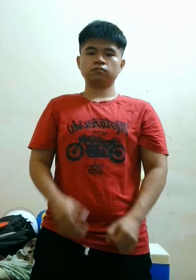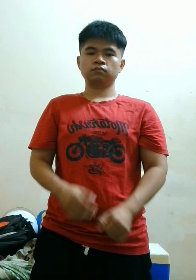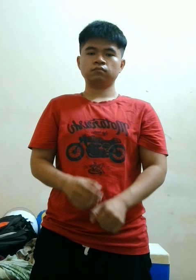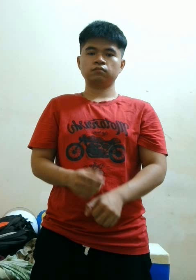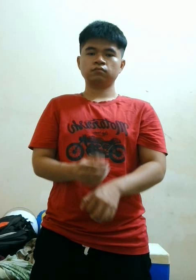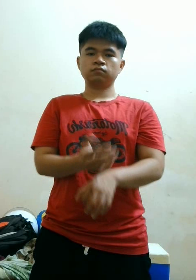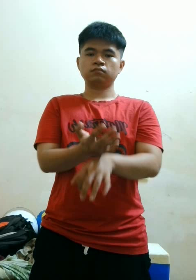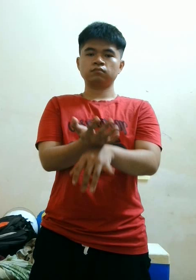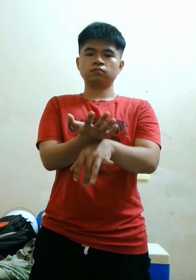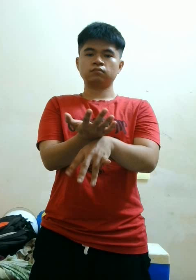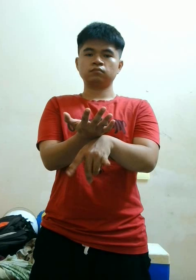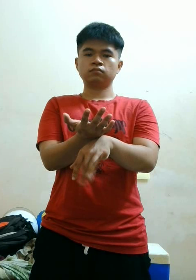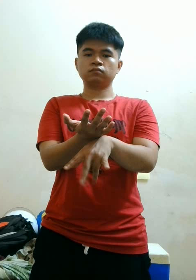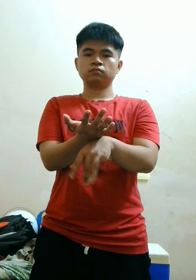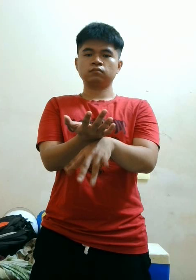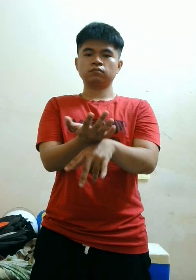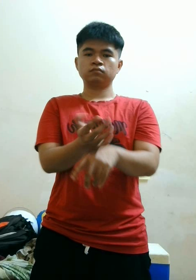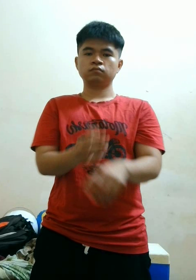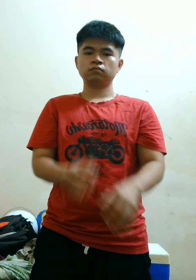ca phe